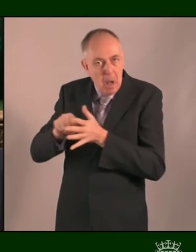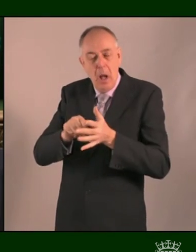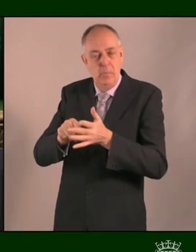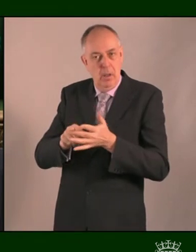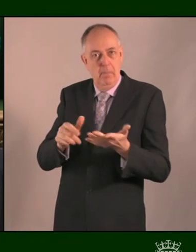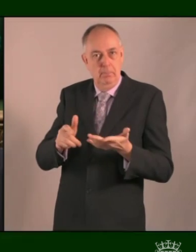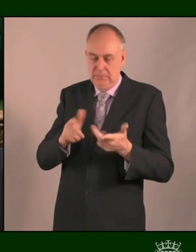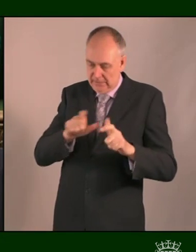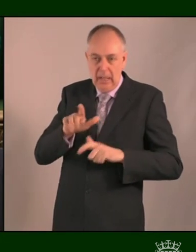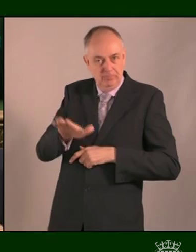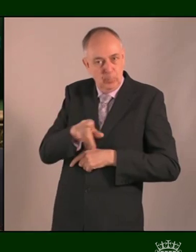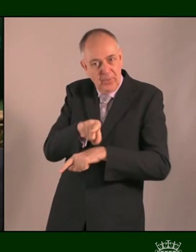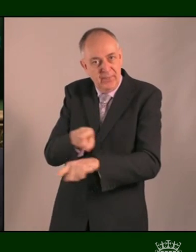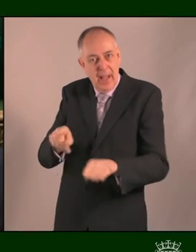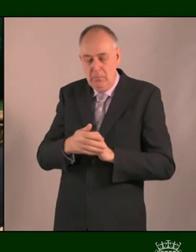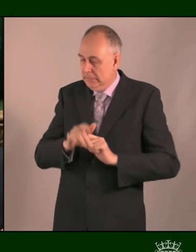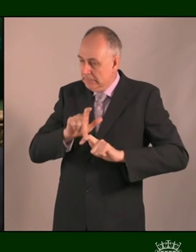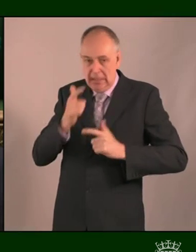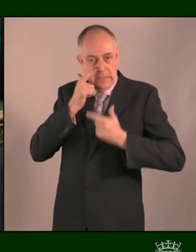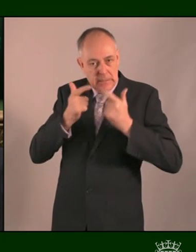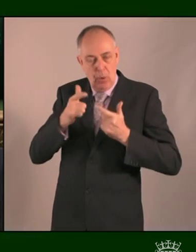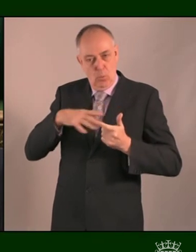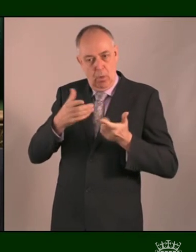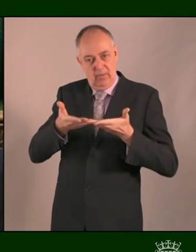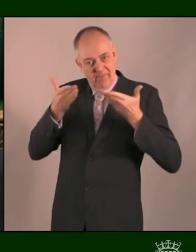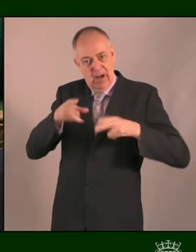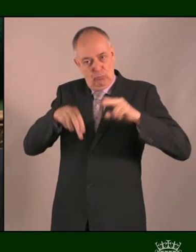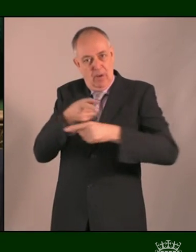We will continue to seek justice for them.